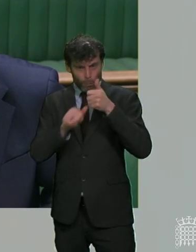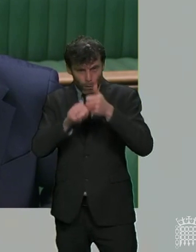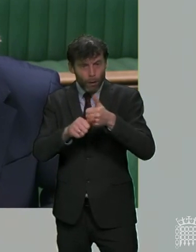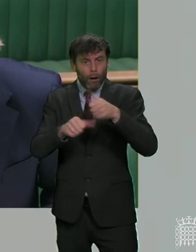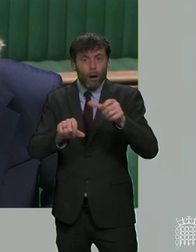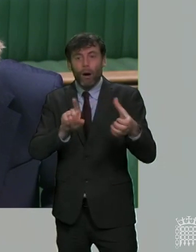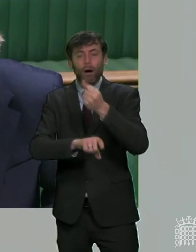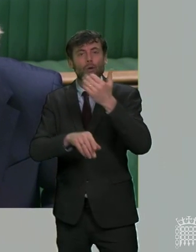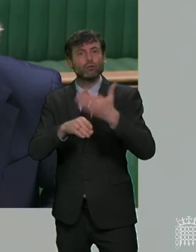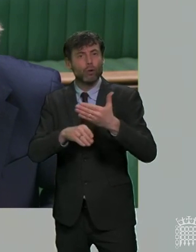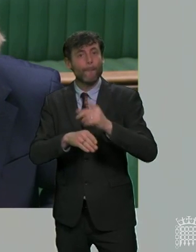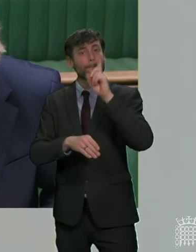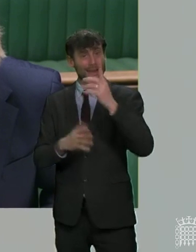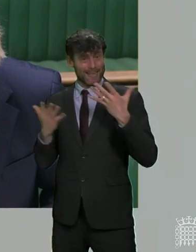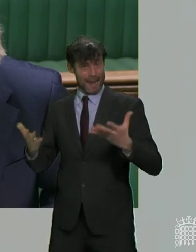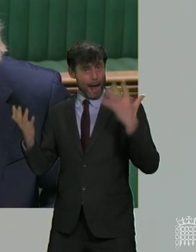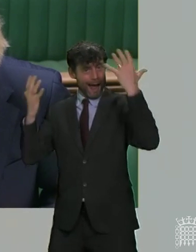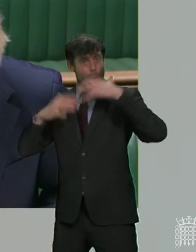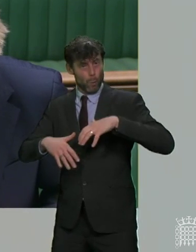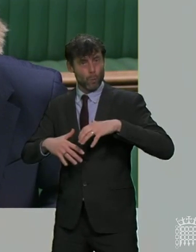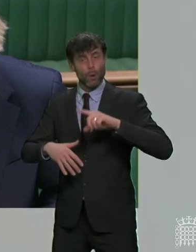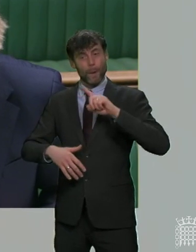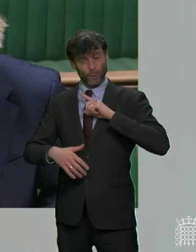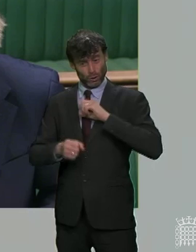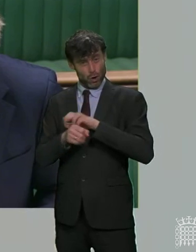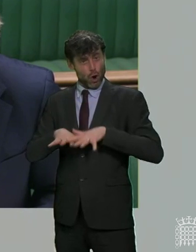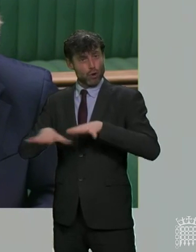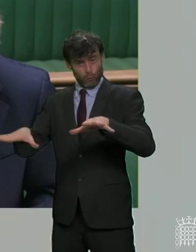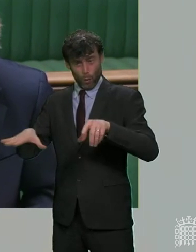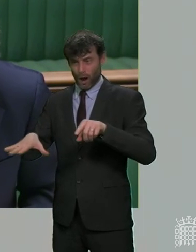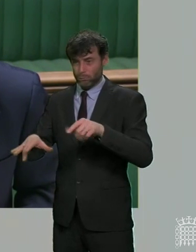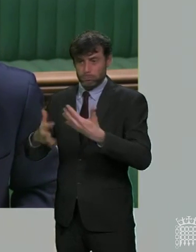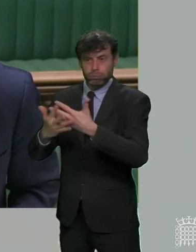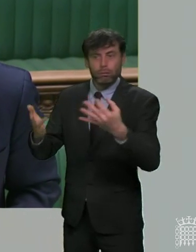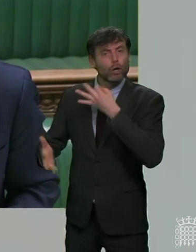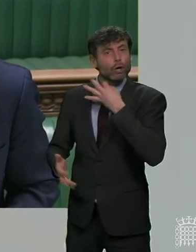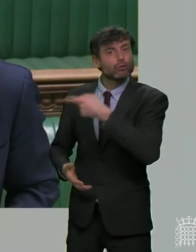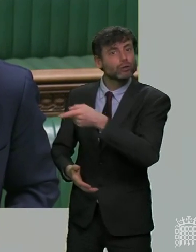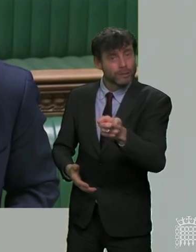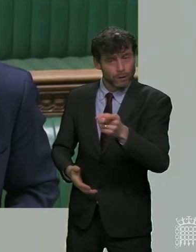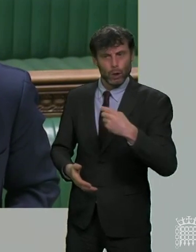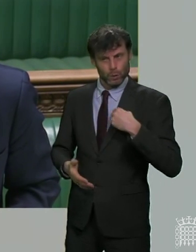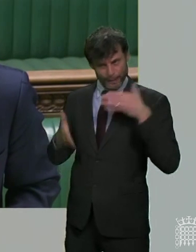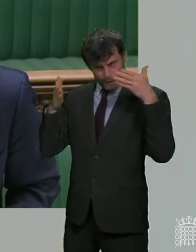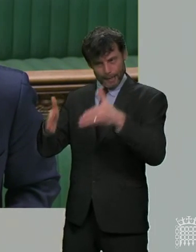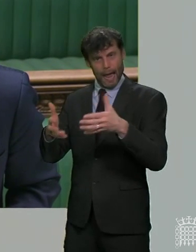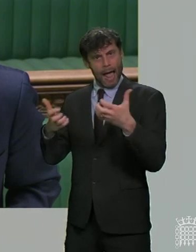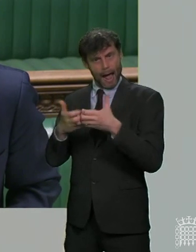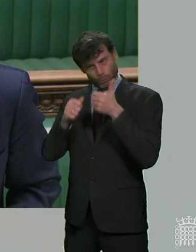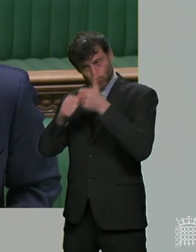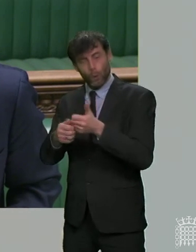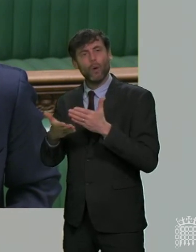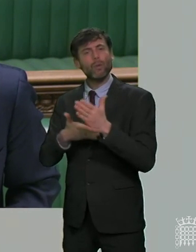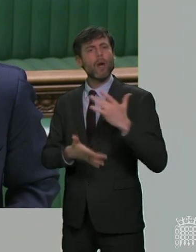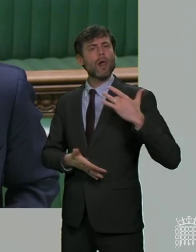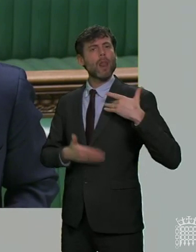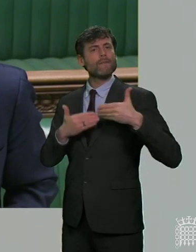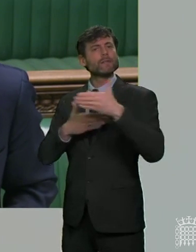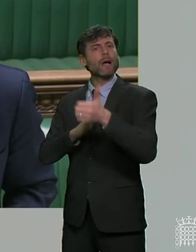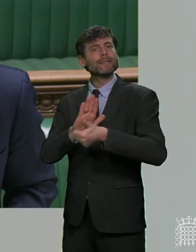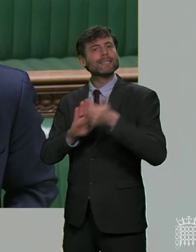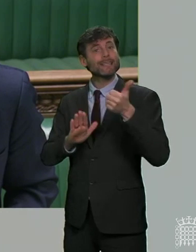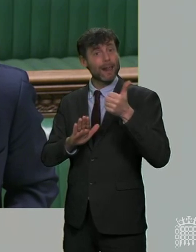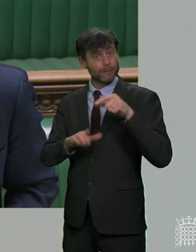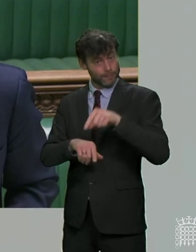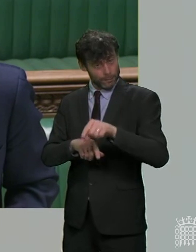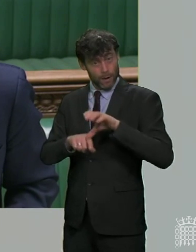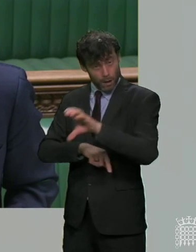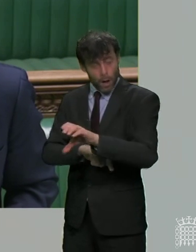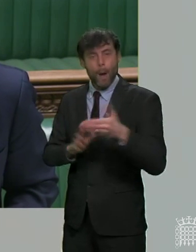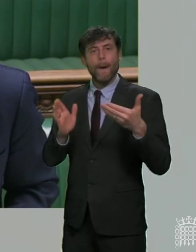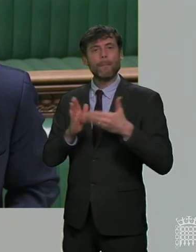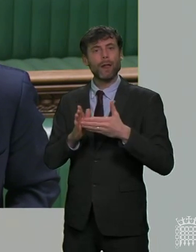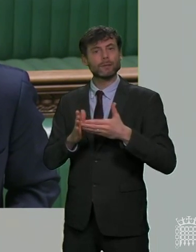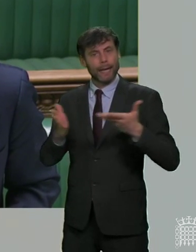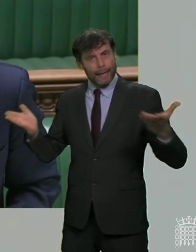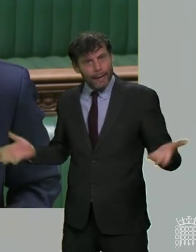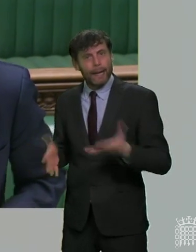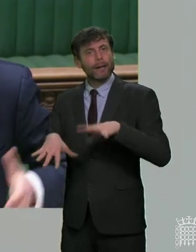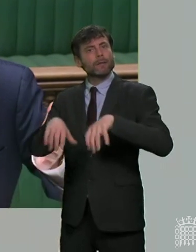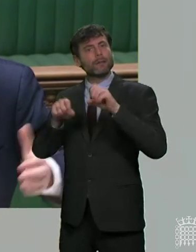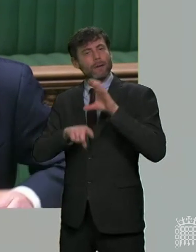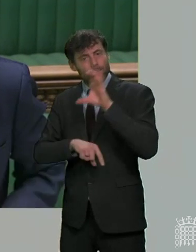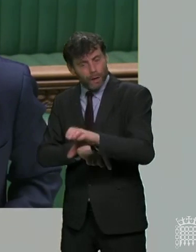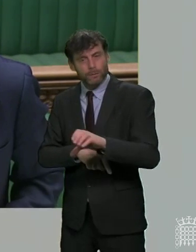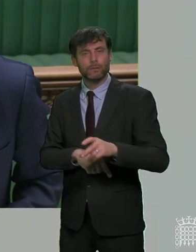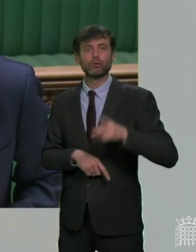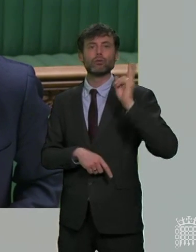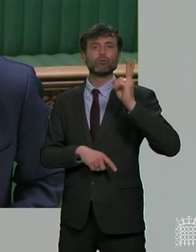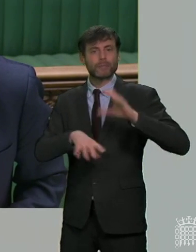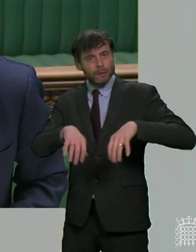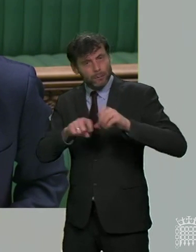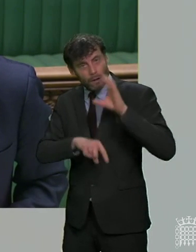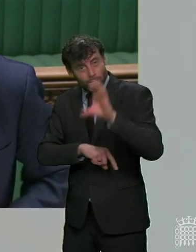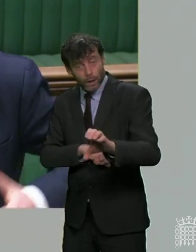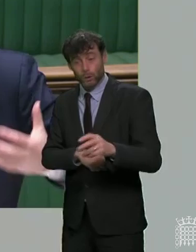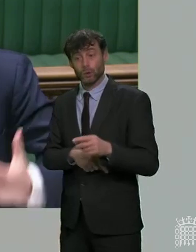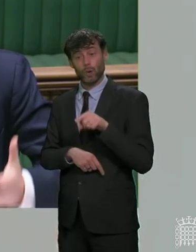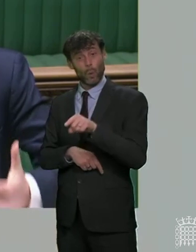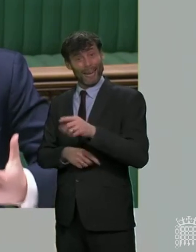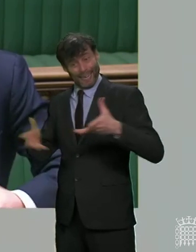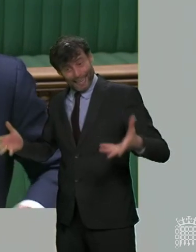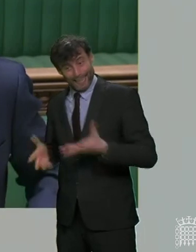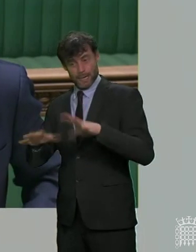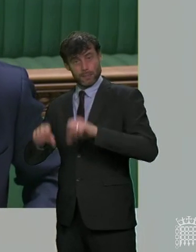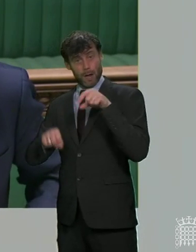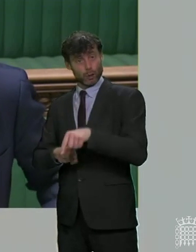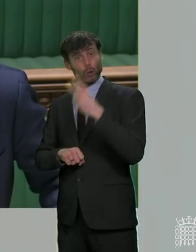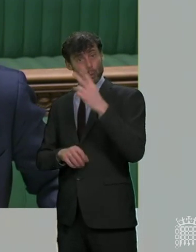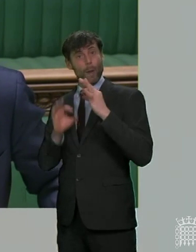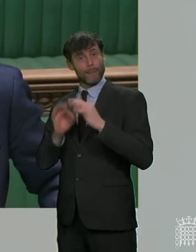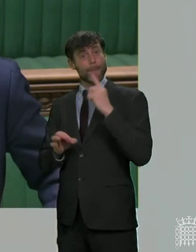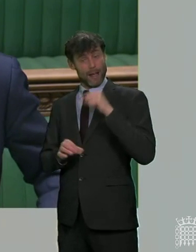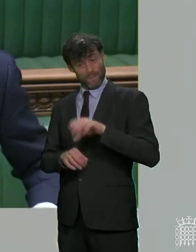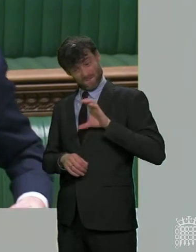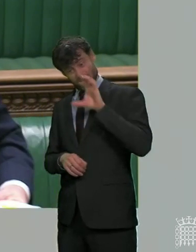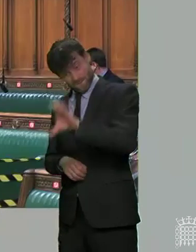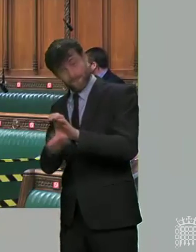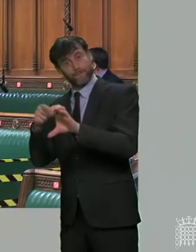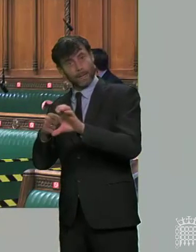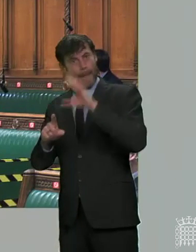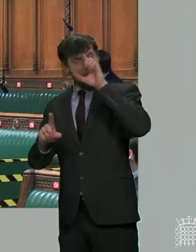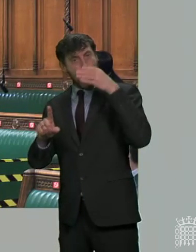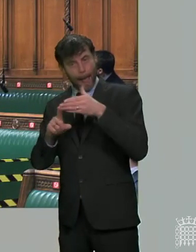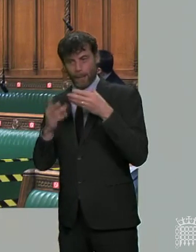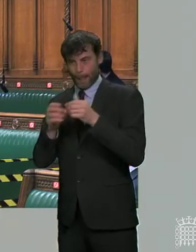We now face a very severe problem caused by the pandemic, which we are addressing not just with the lifetime skills guarantee that I mentioned earlier with but the kickstart funds and the restart funds, with £2 billion going into kickstart alone, to help young people into the jobs that they need.